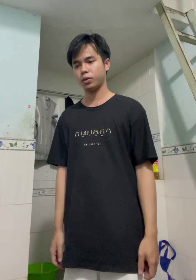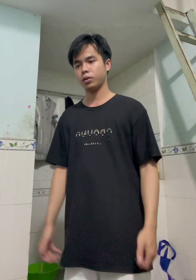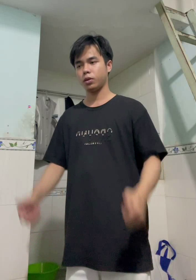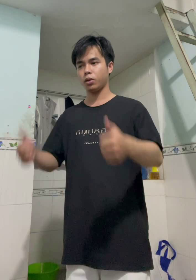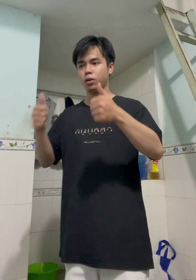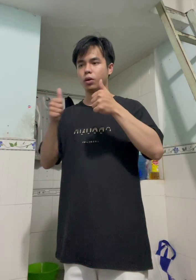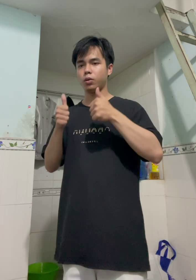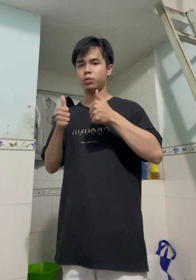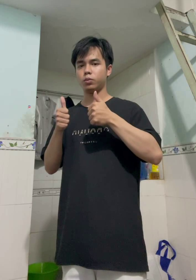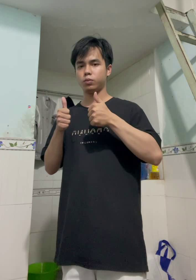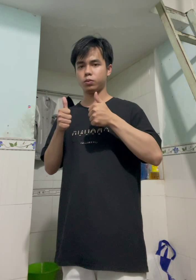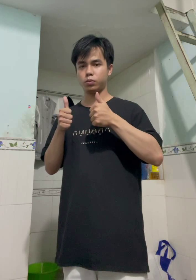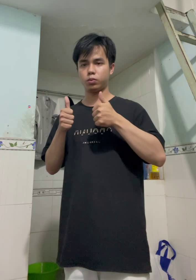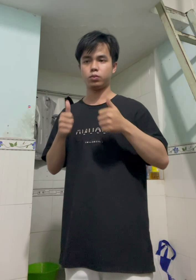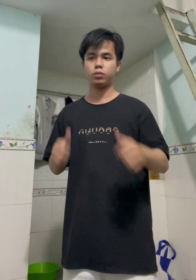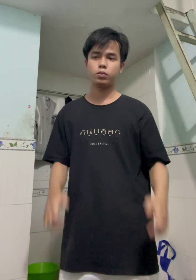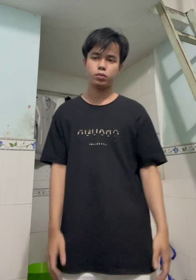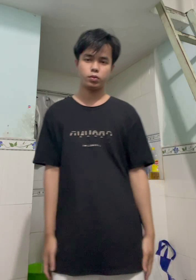rat tot